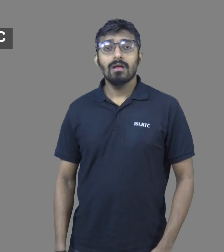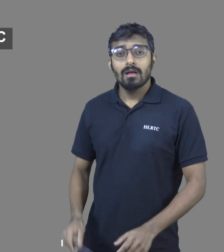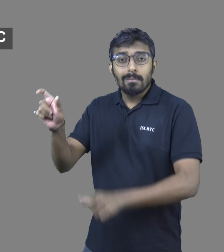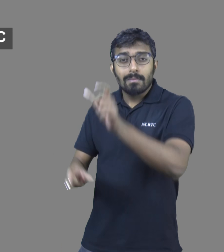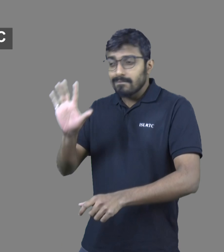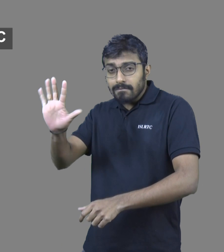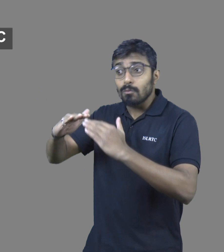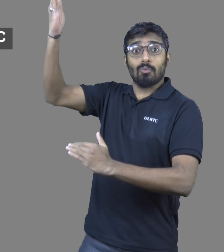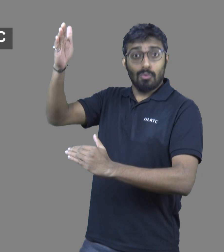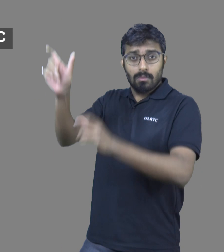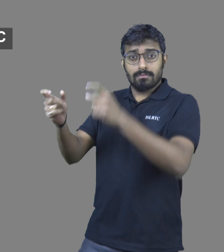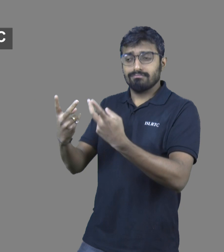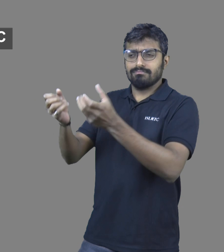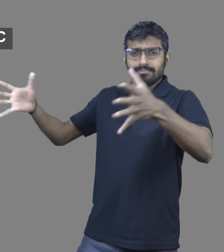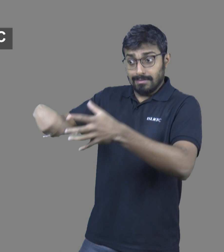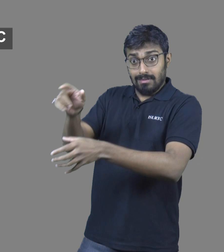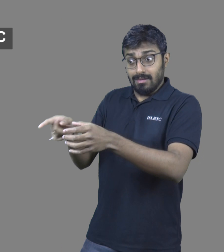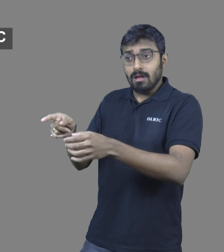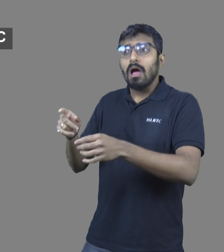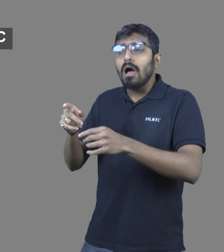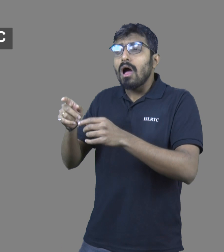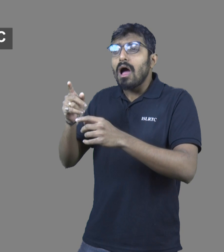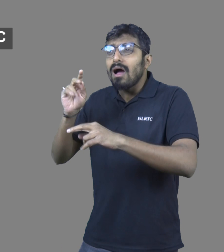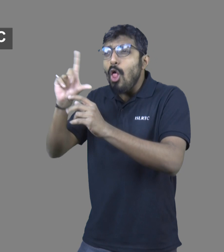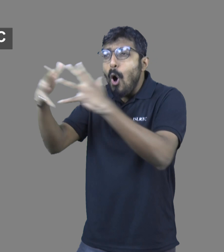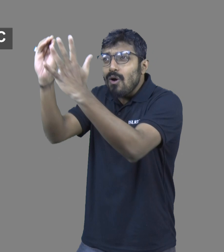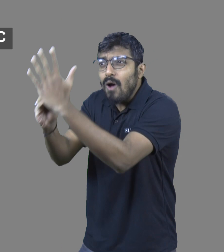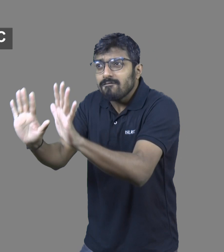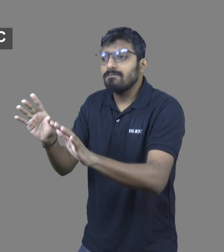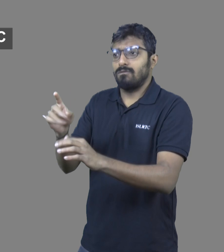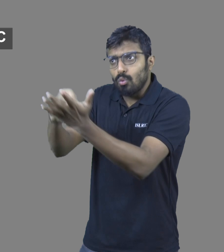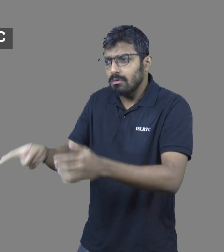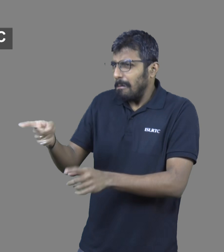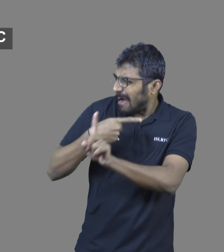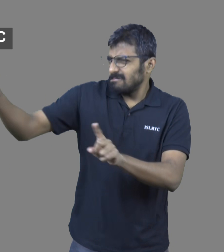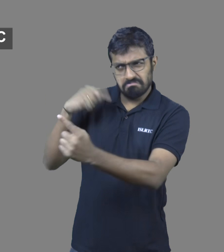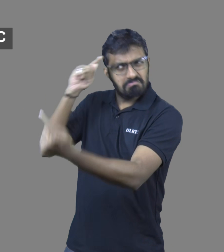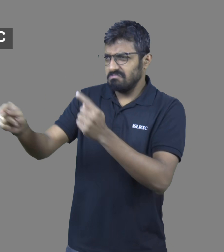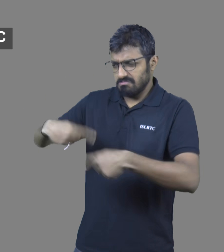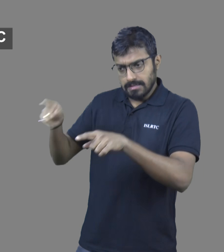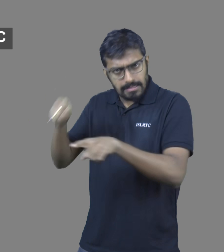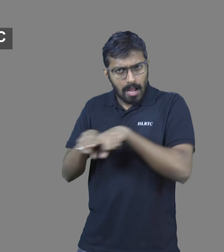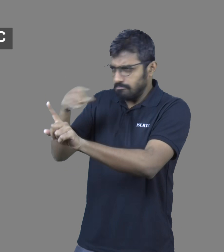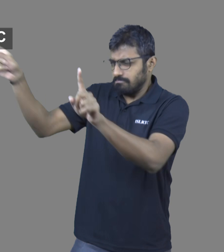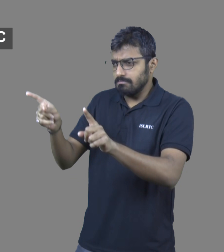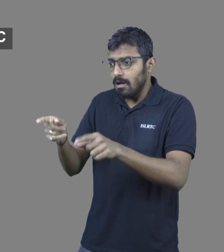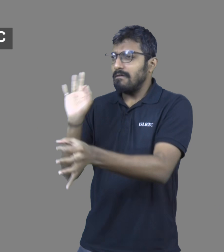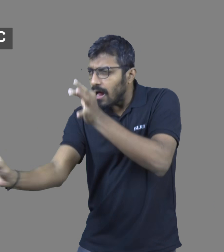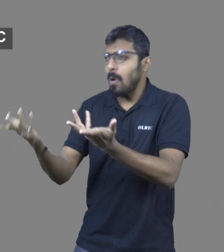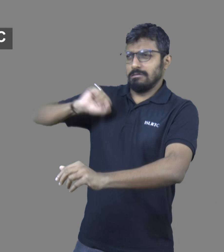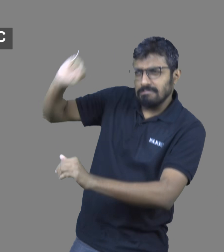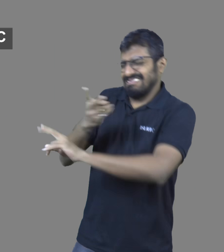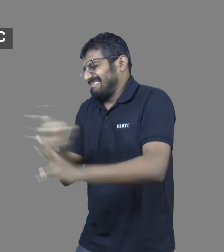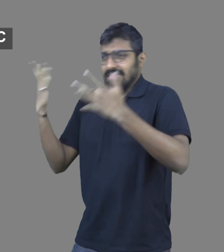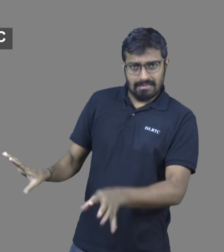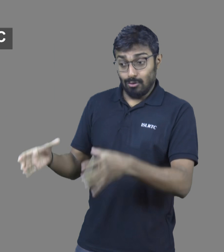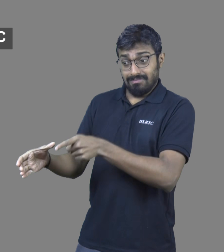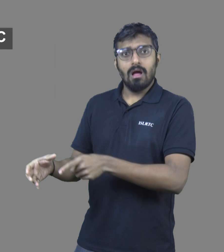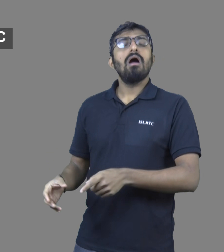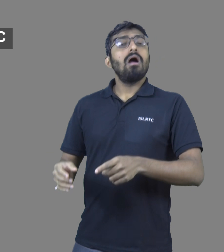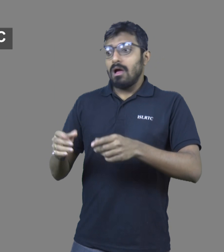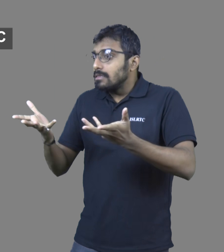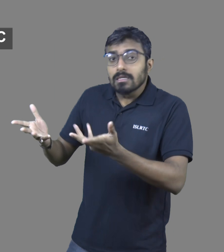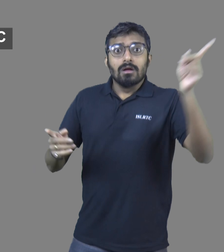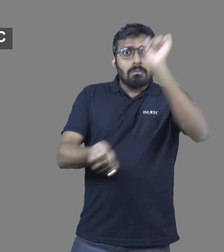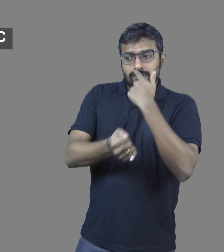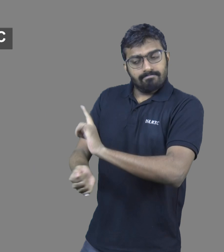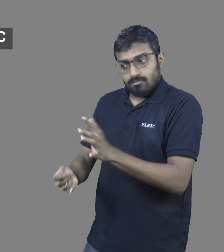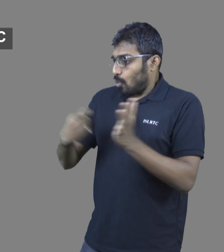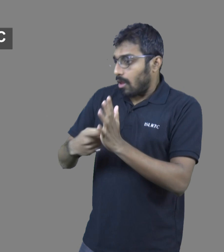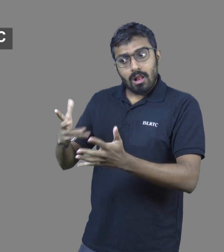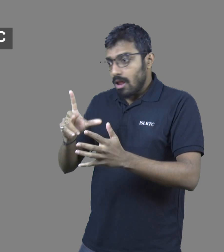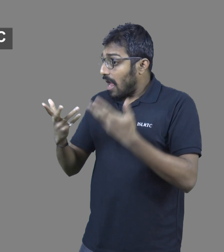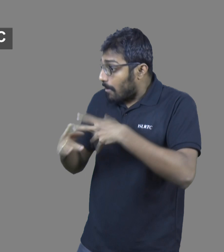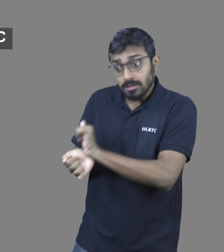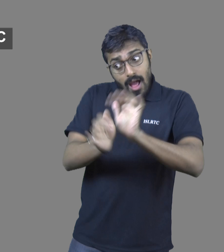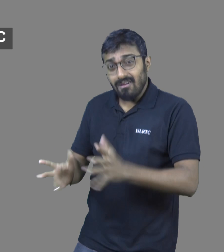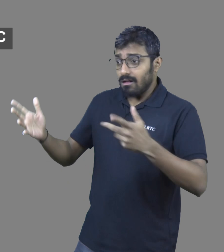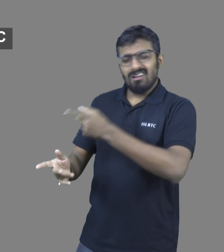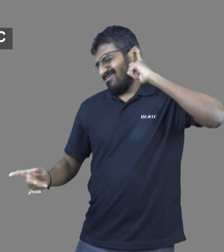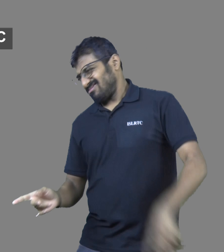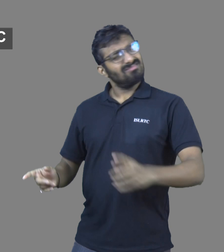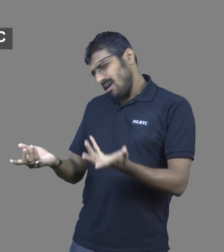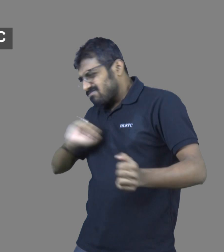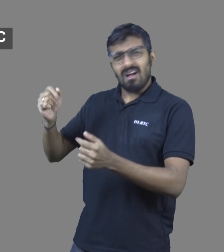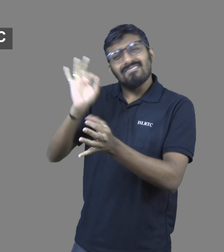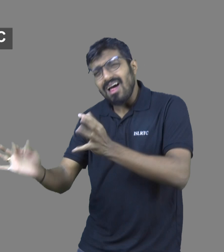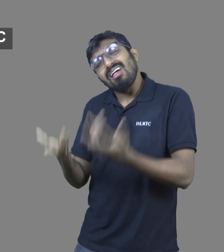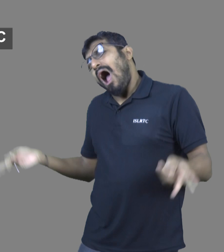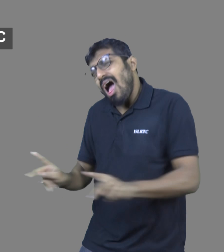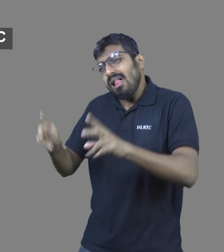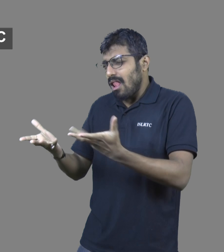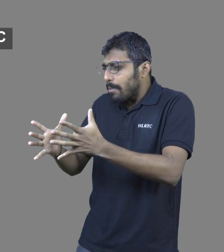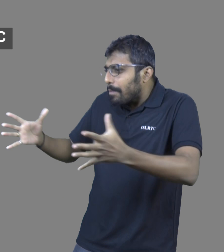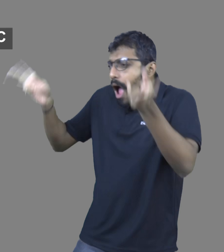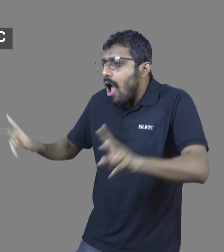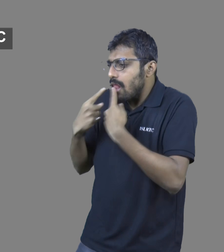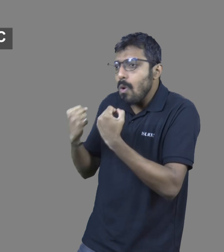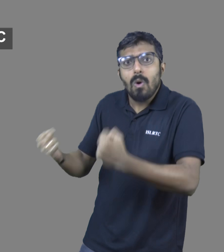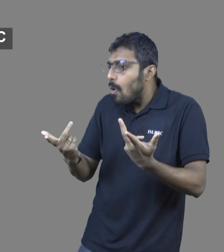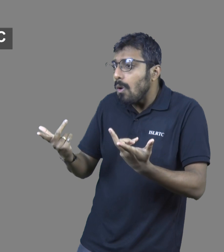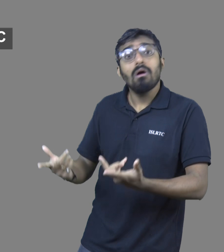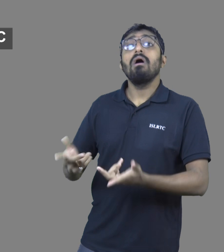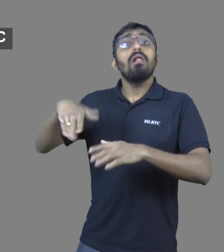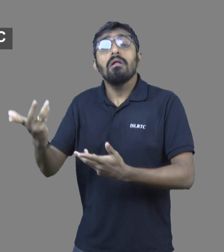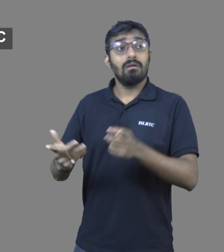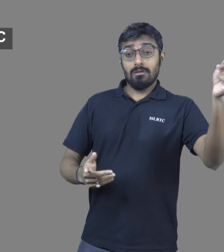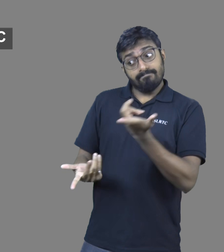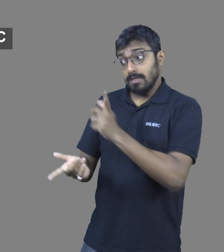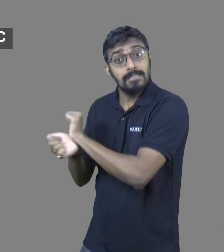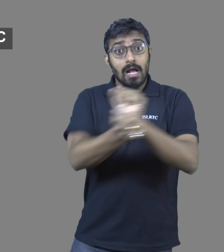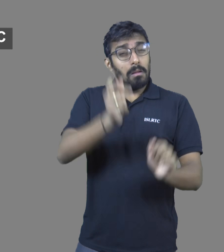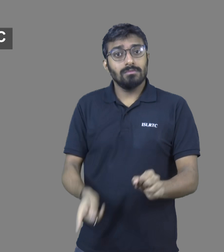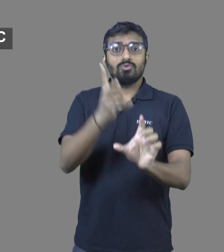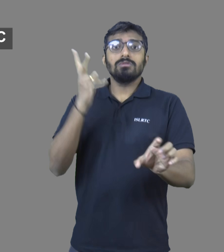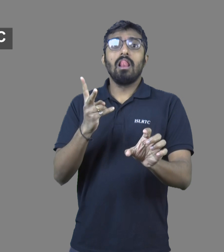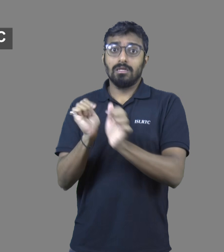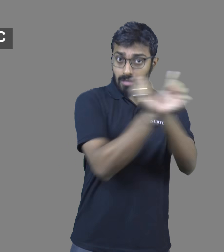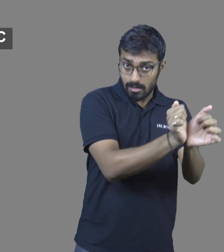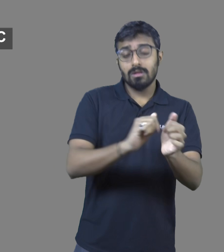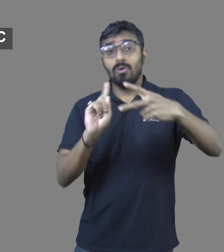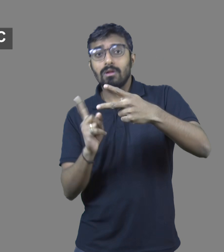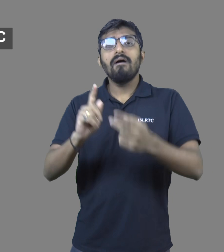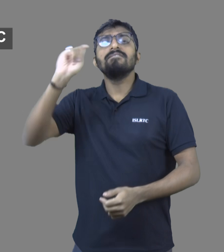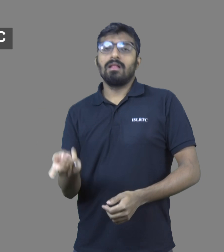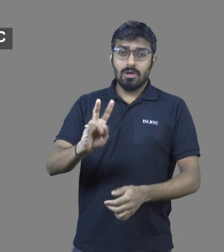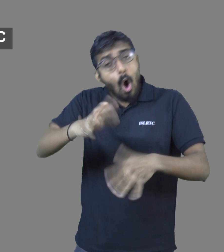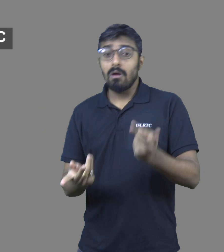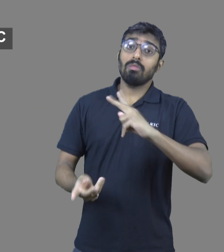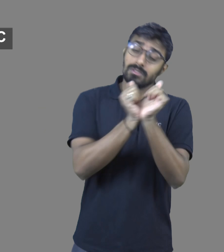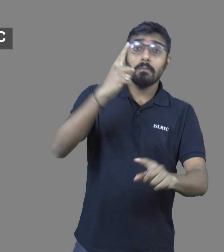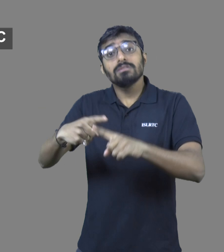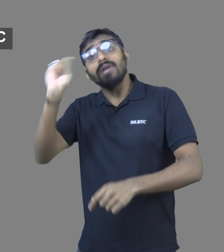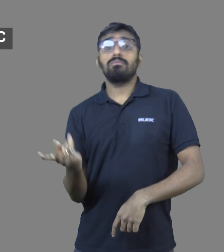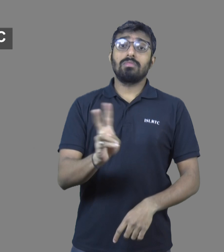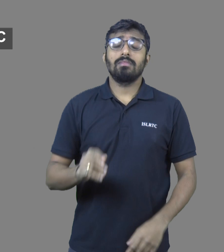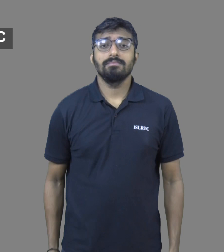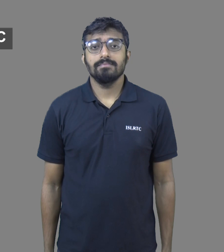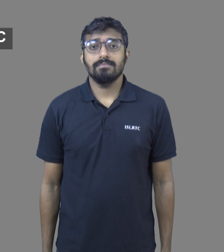Section 145 IPC